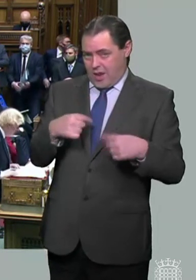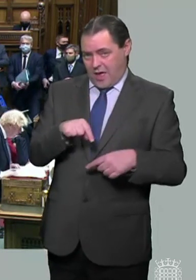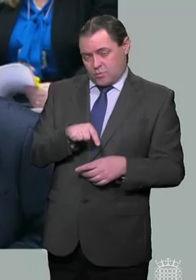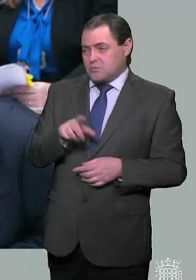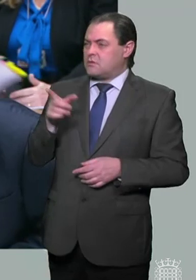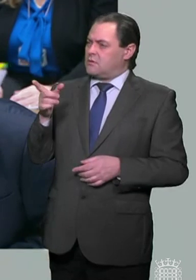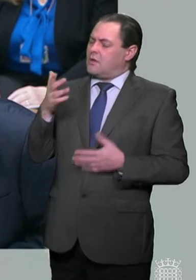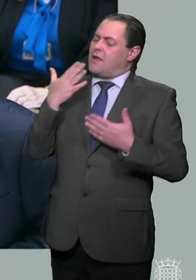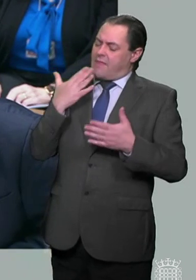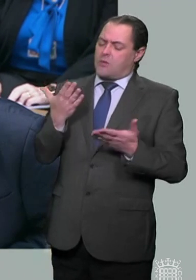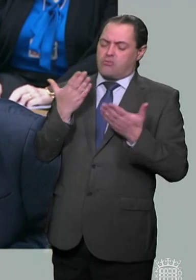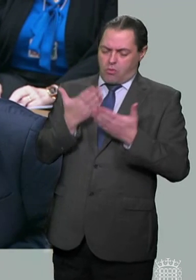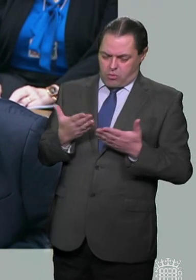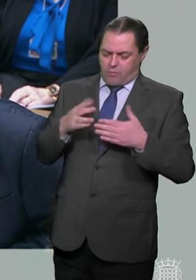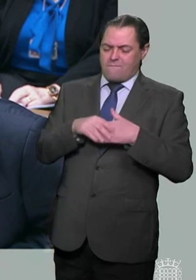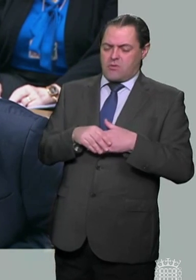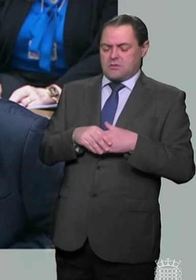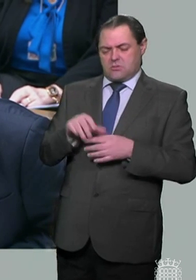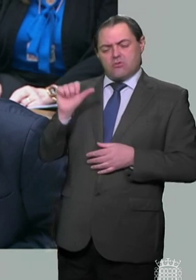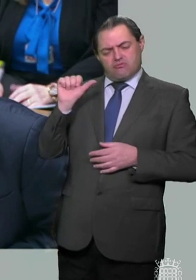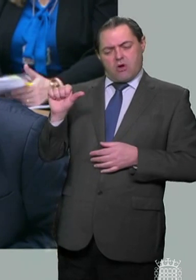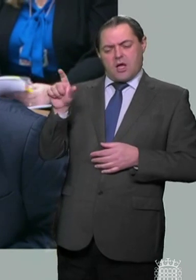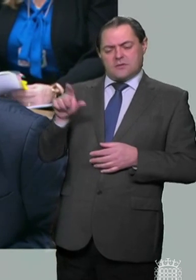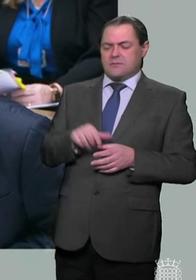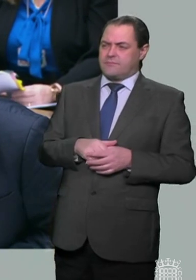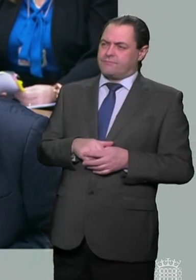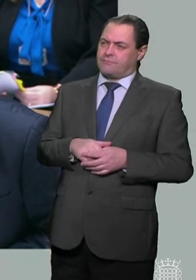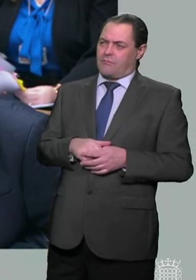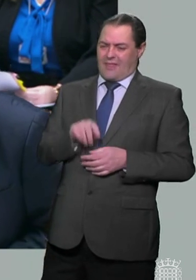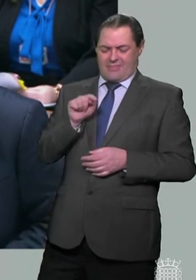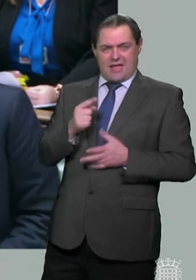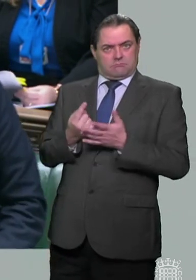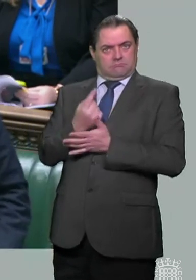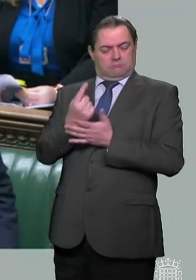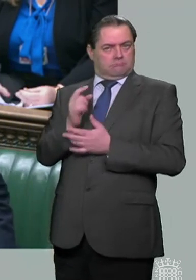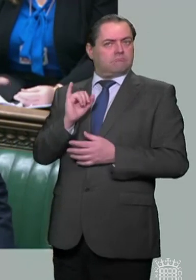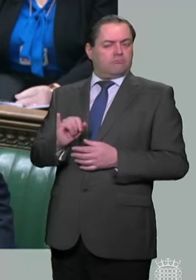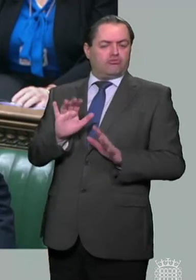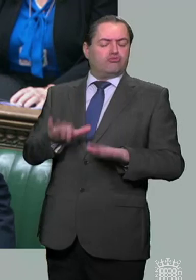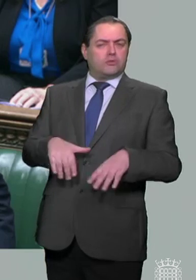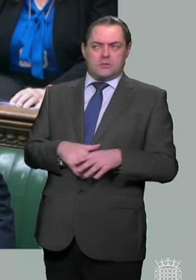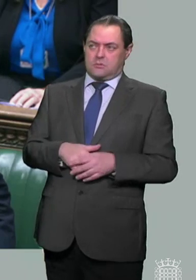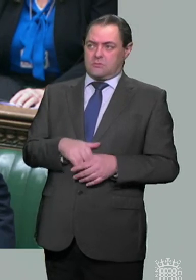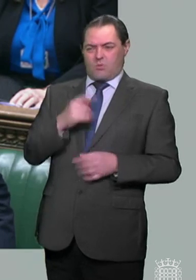My right honourable Friend is right to draw attention to the phenomenon of cyber-flashing.